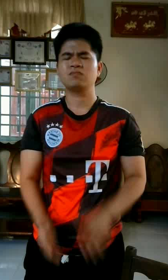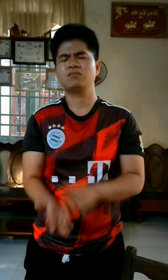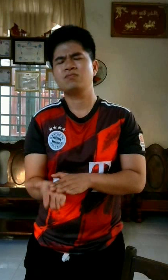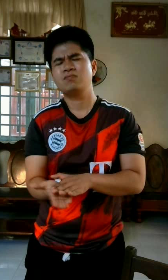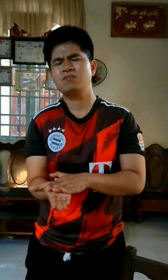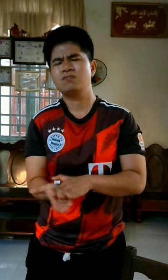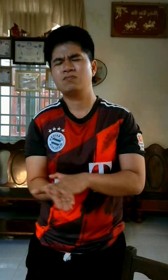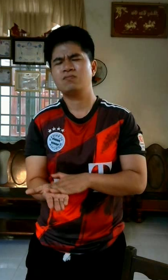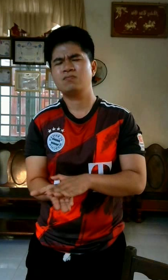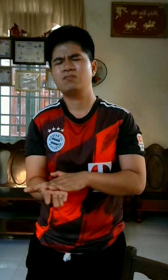xin loi